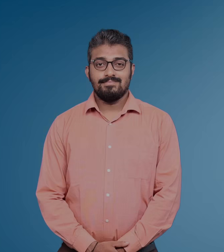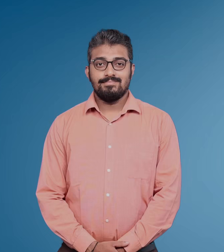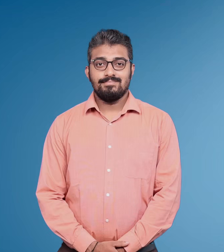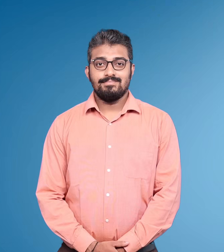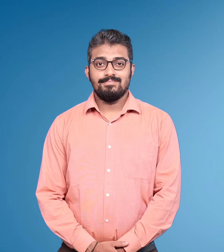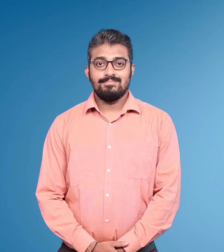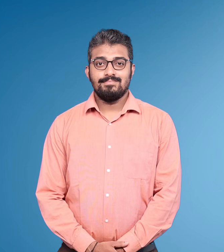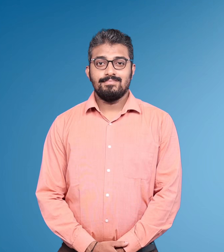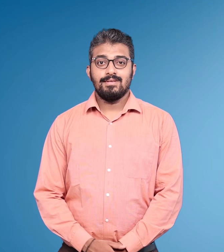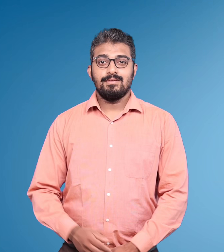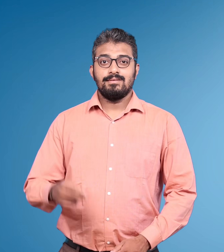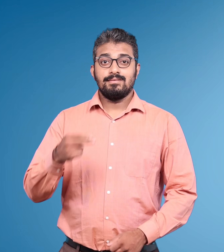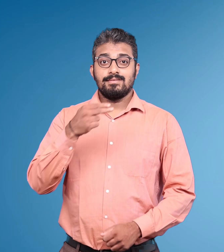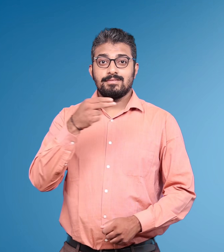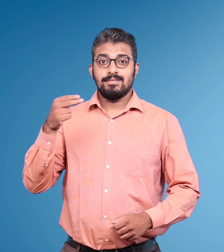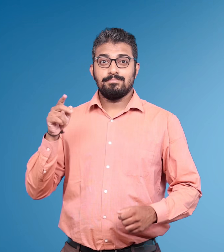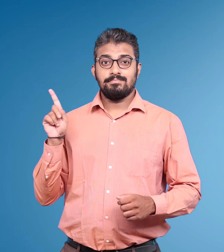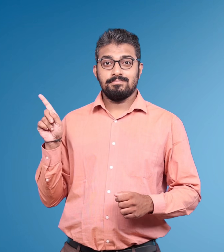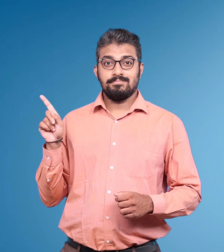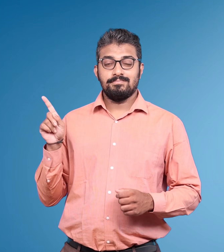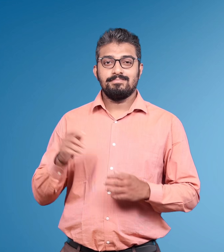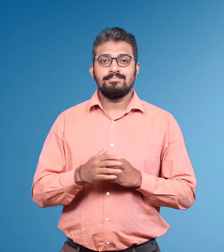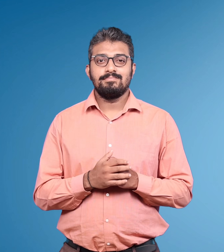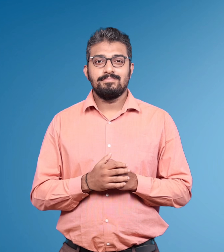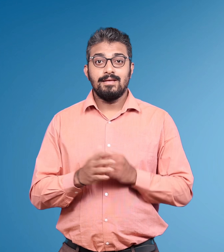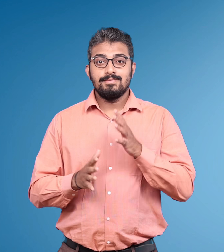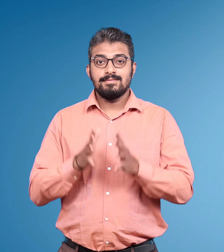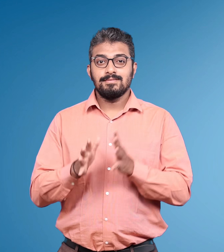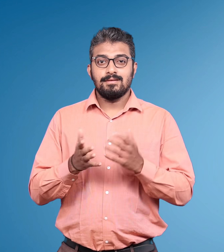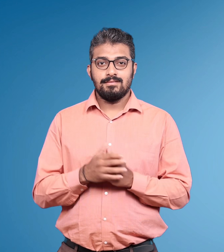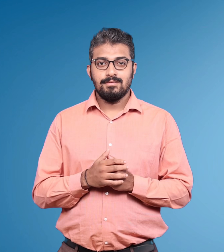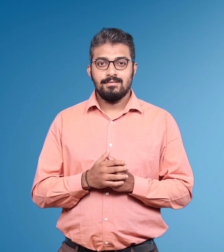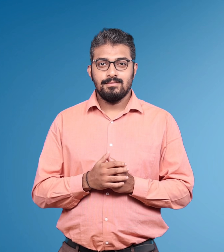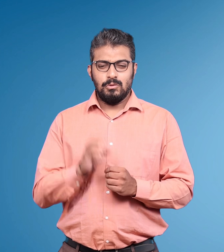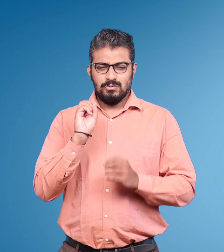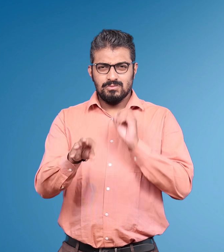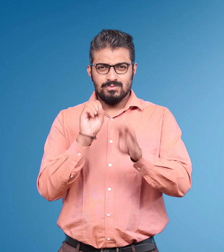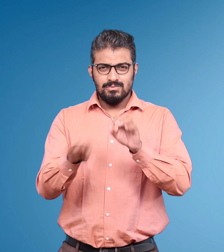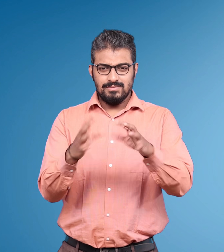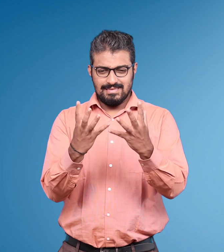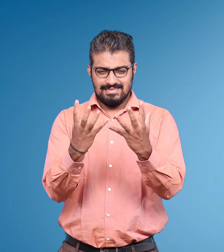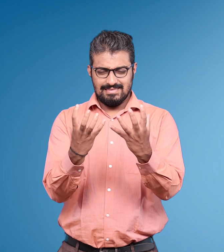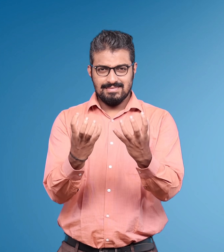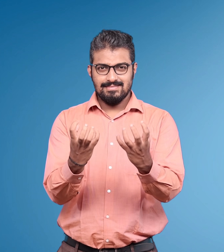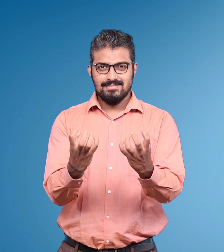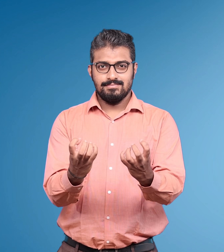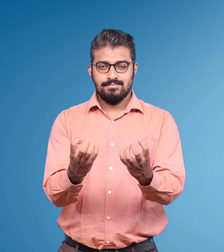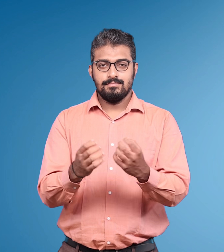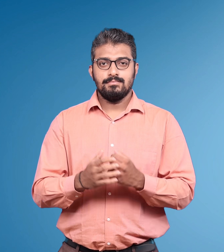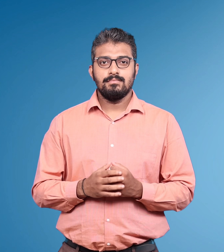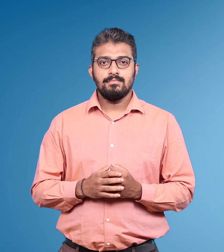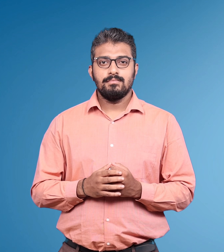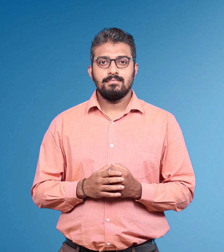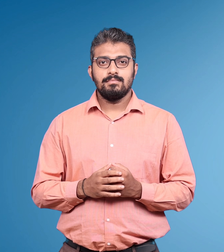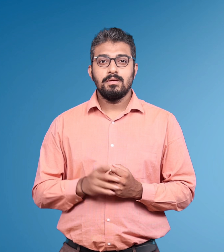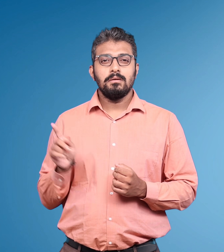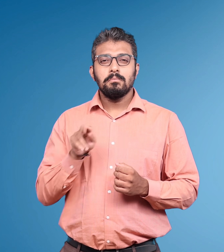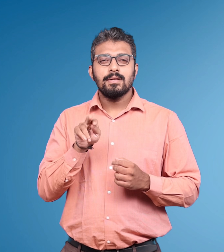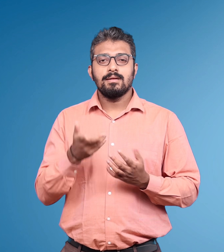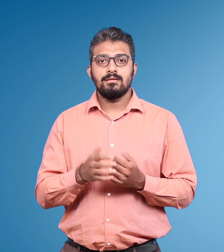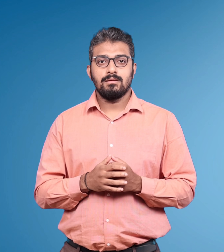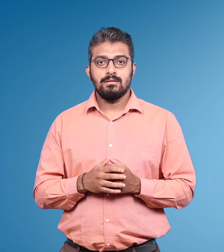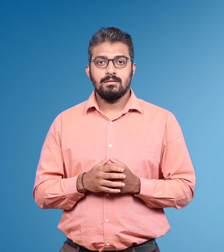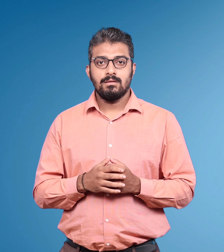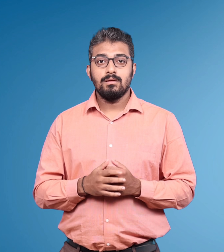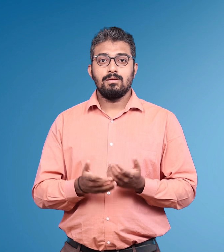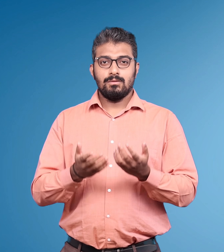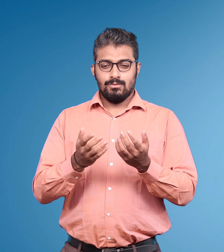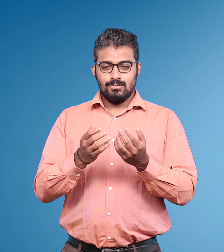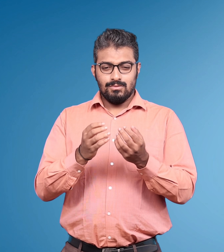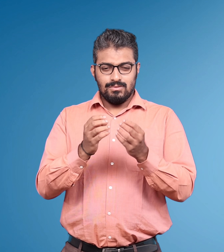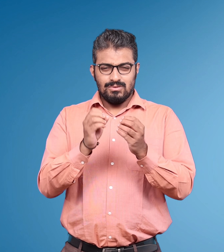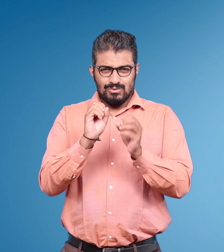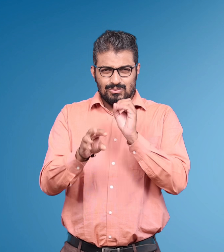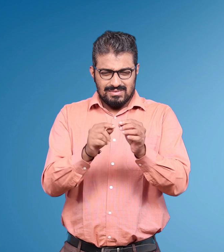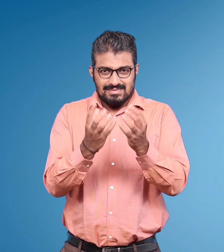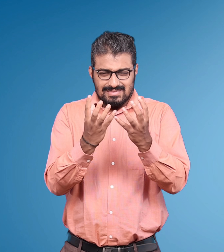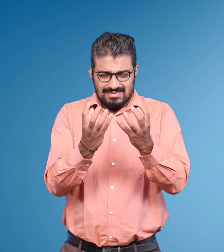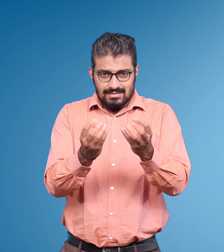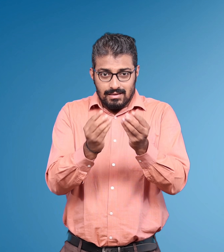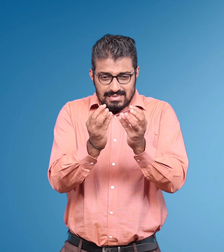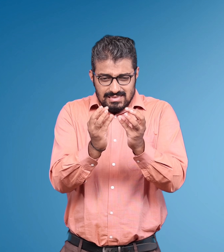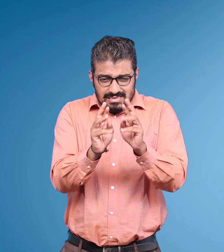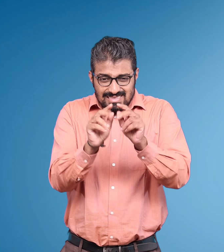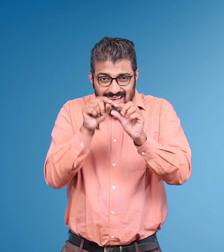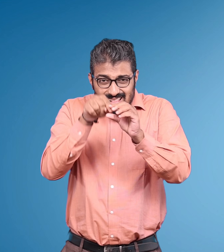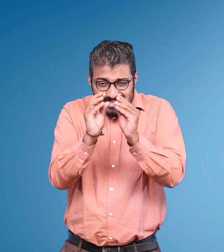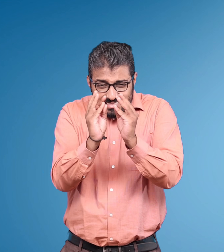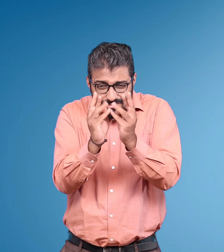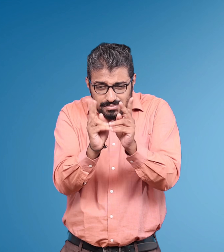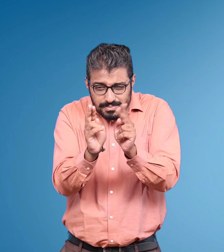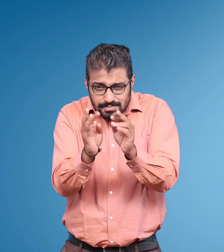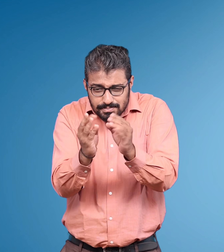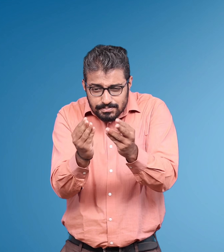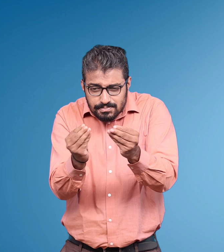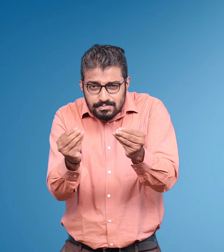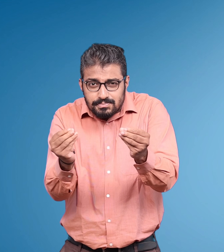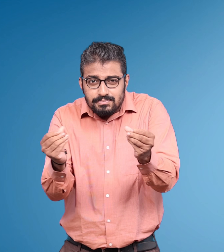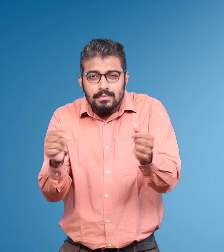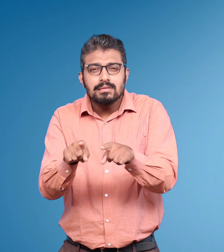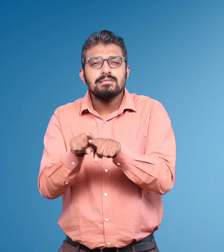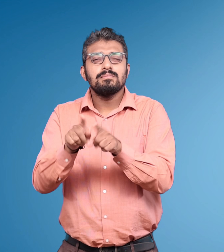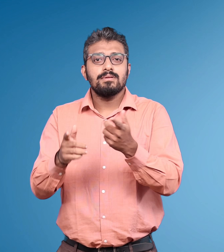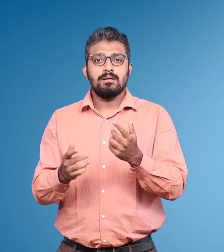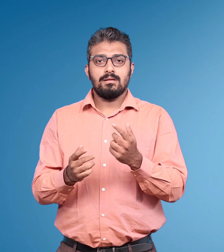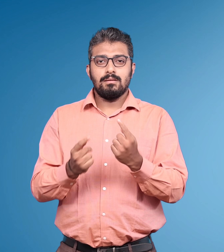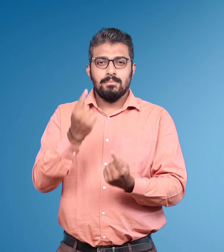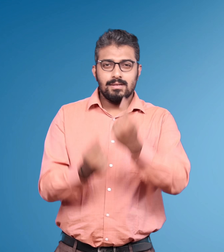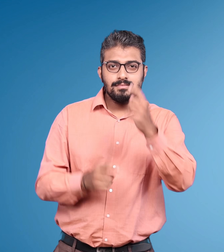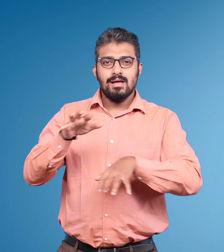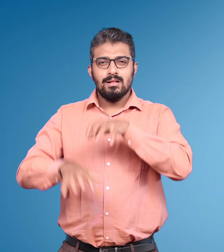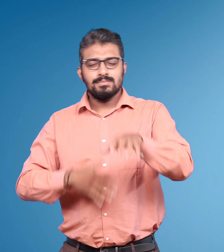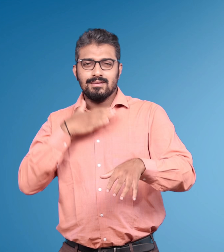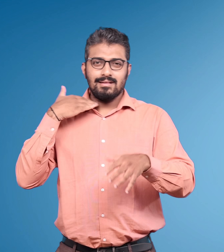Decompose. This sign means decompose. Decompose means the breaking down of substances into something else.